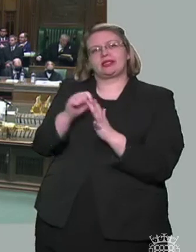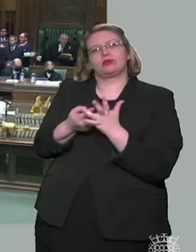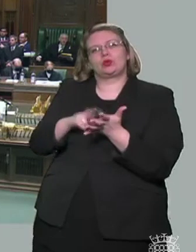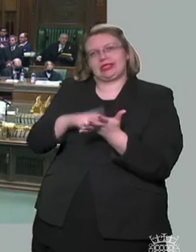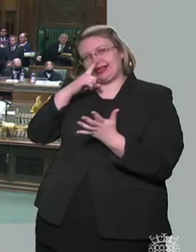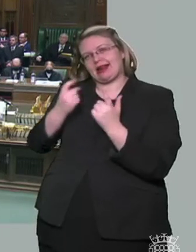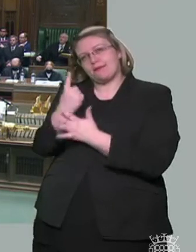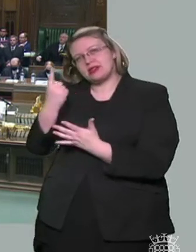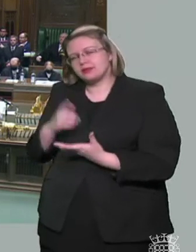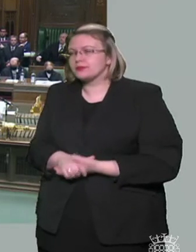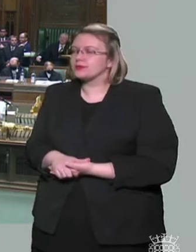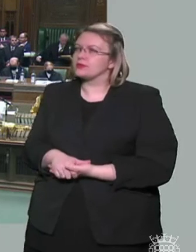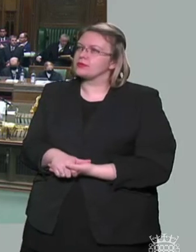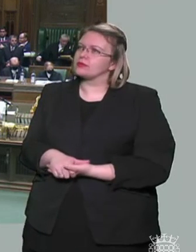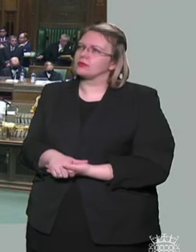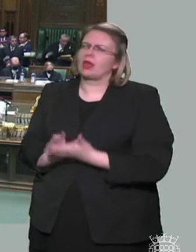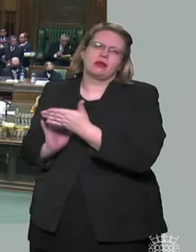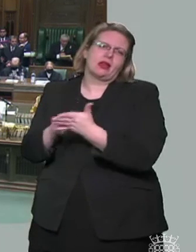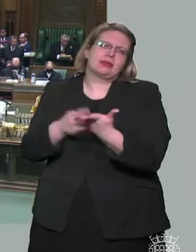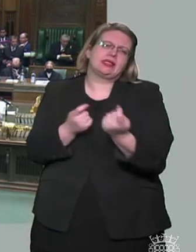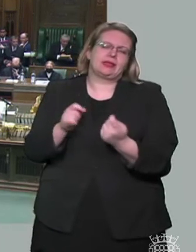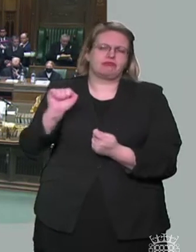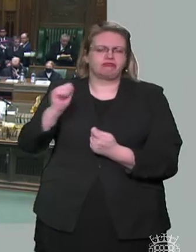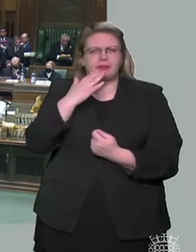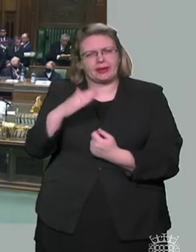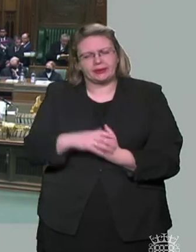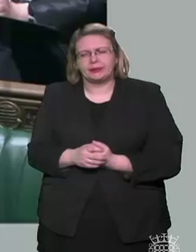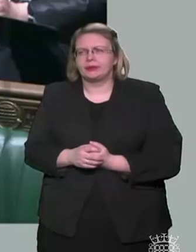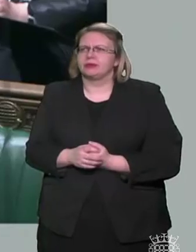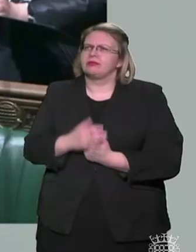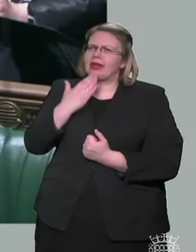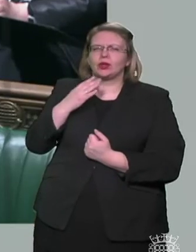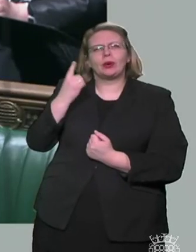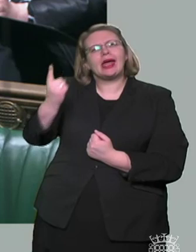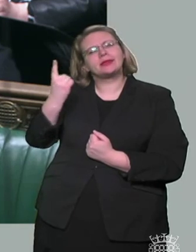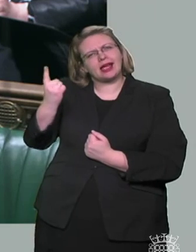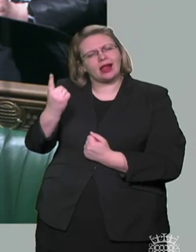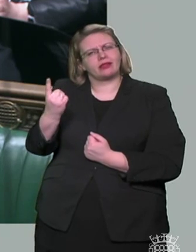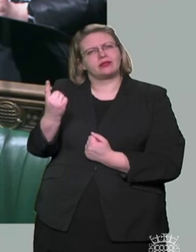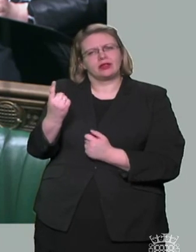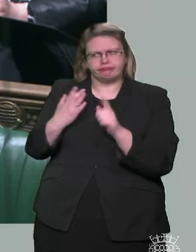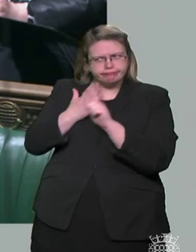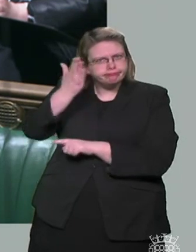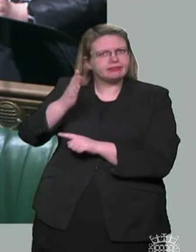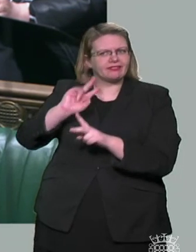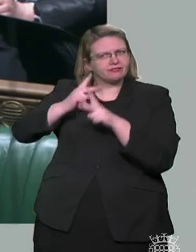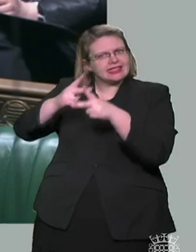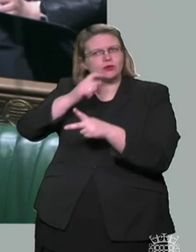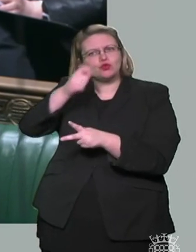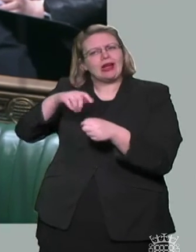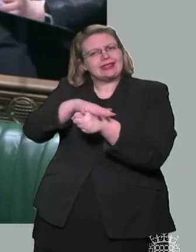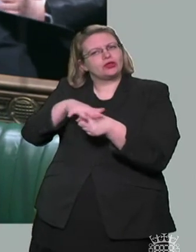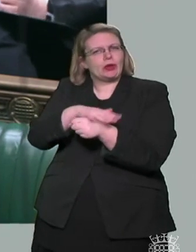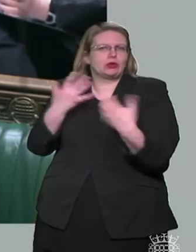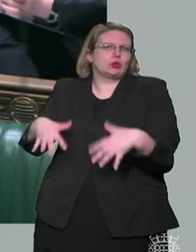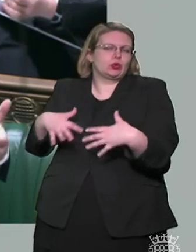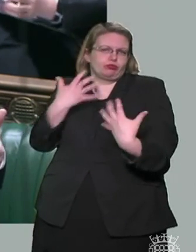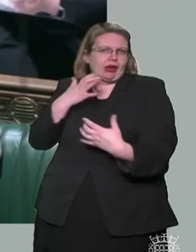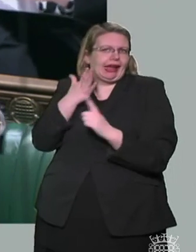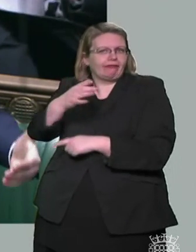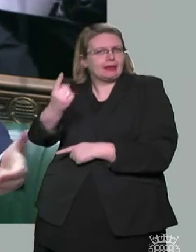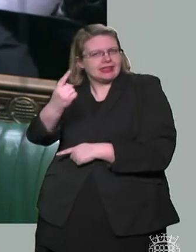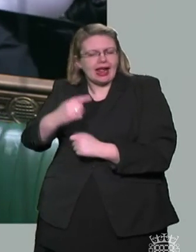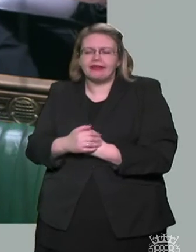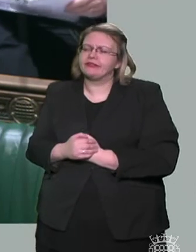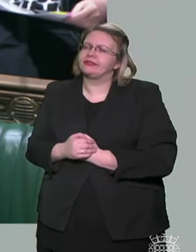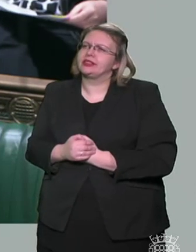That is absolutely right, and I thank my honourable Friend very much for his bravery in going to see for himself only the other day.